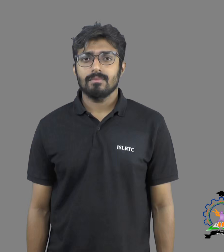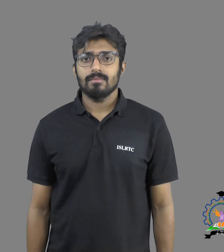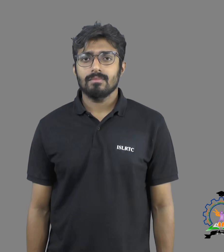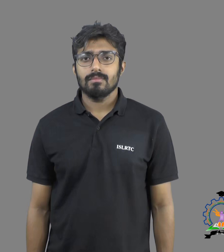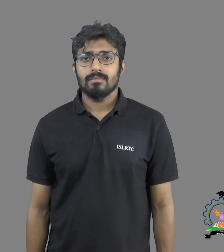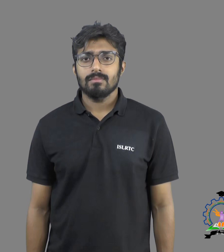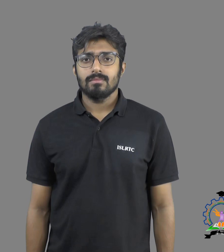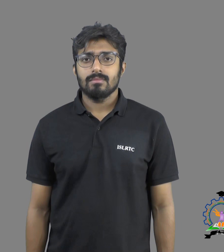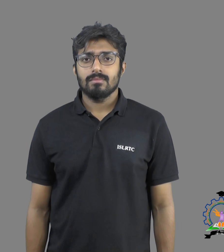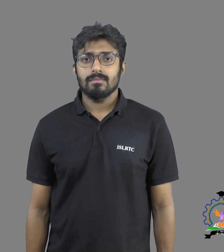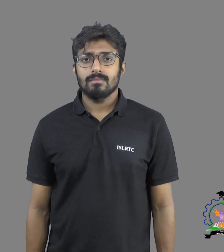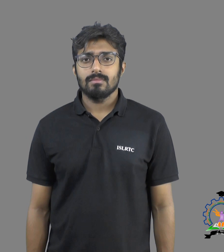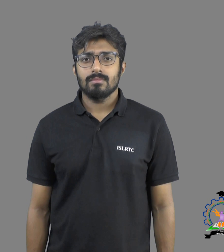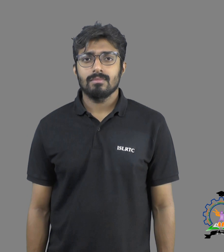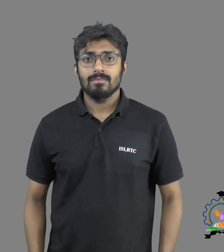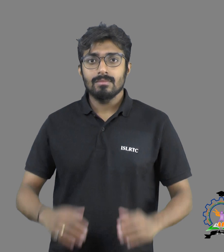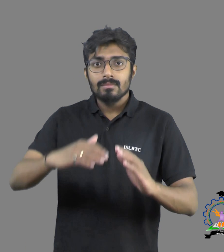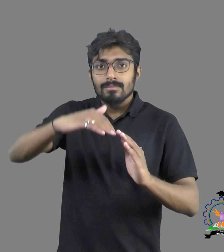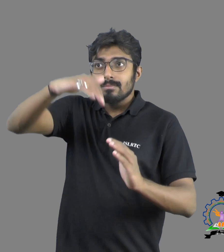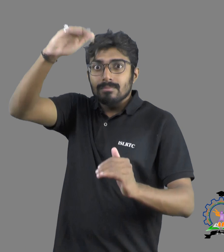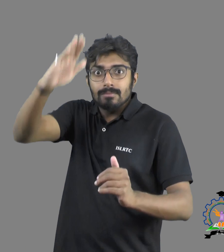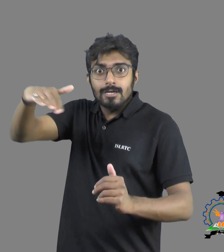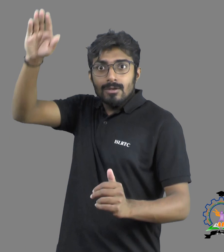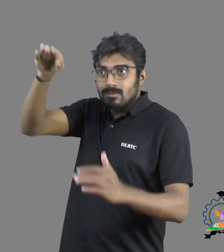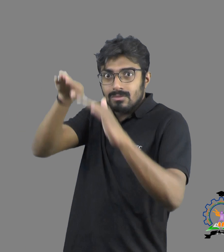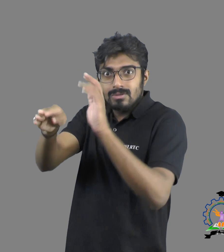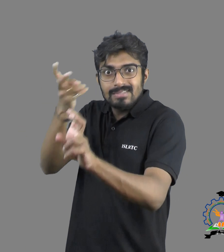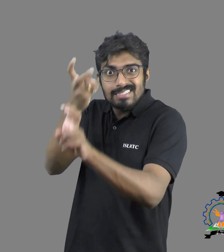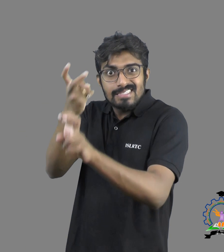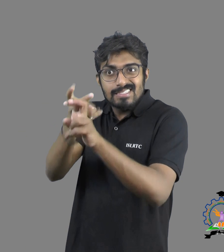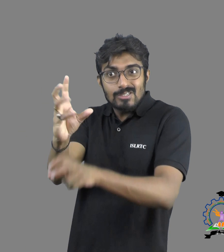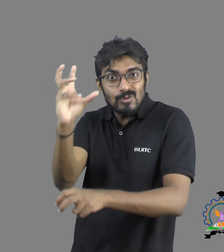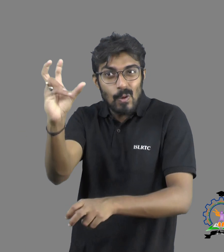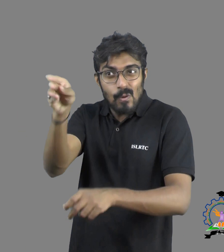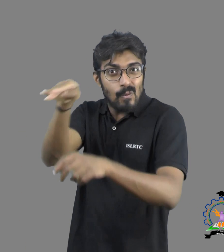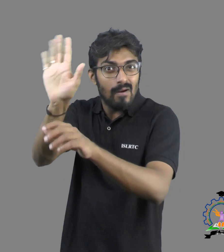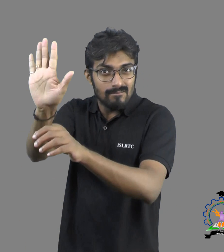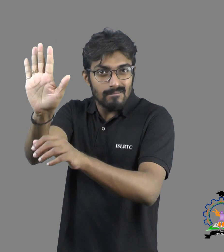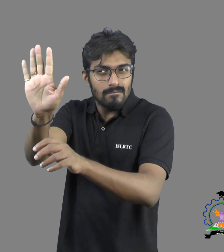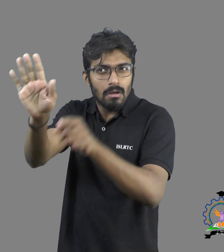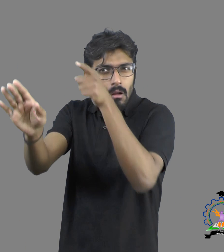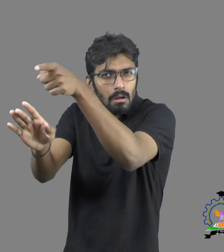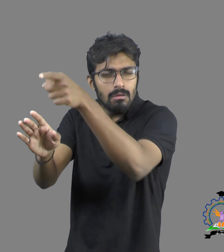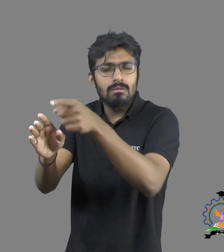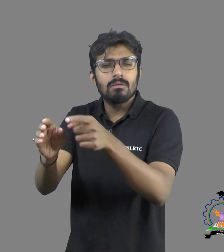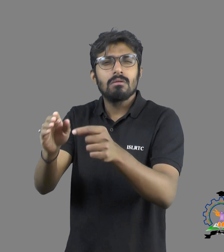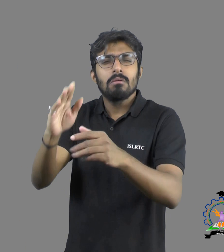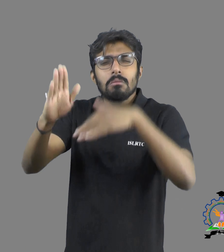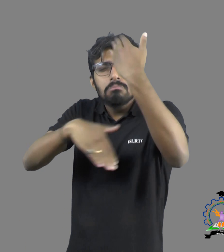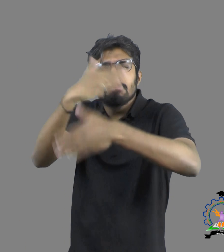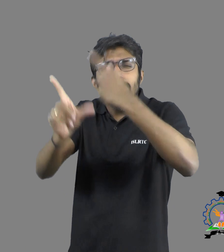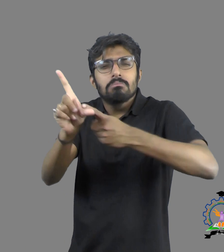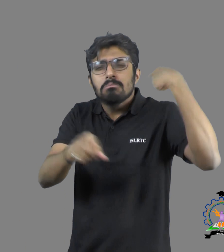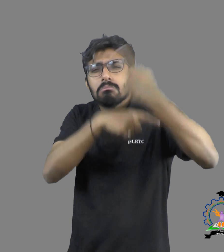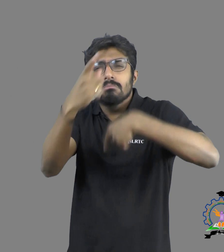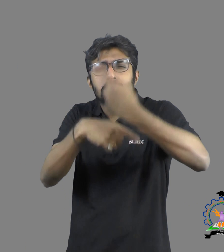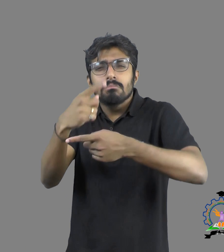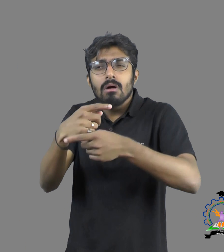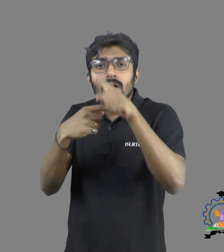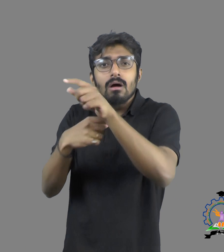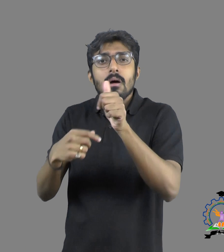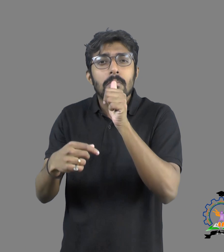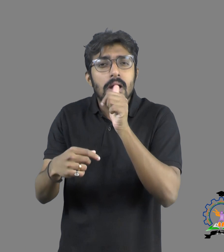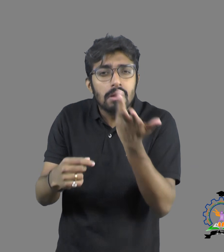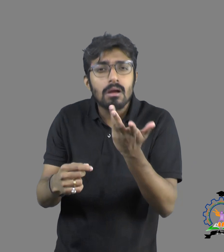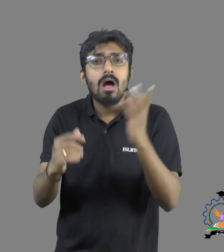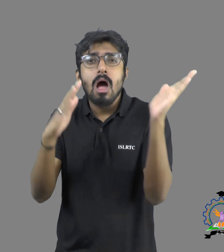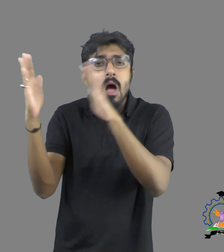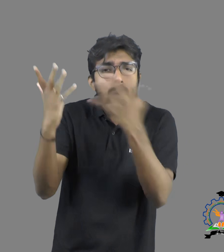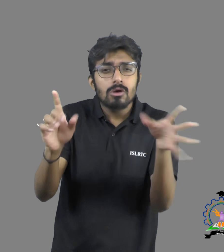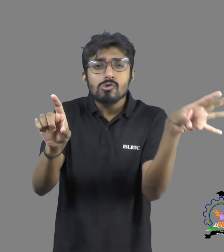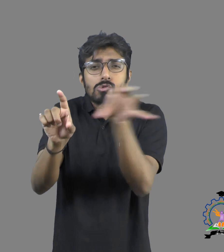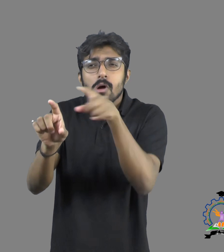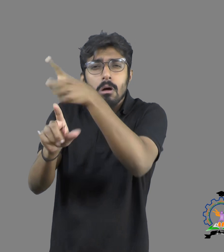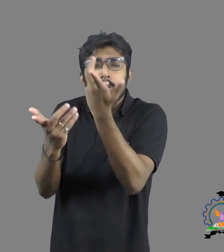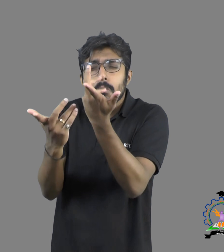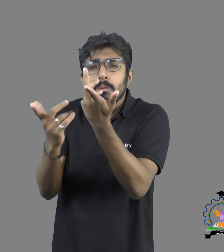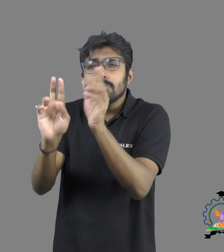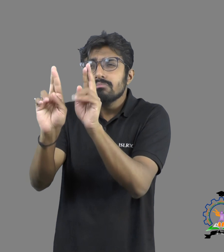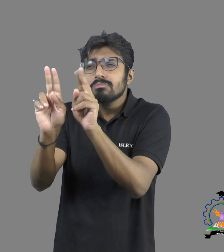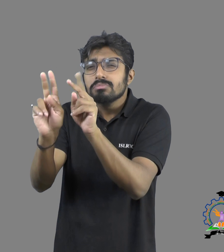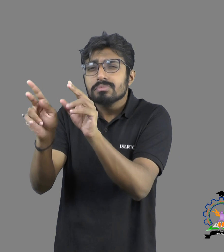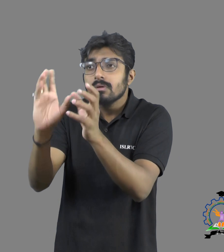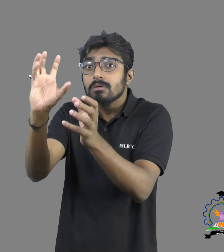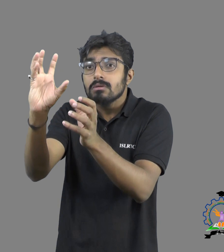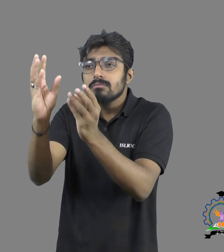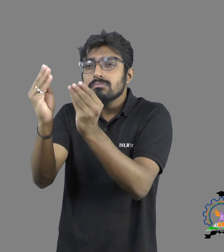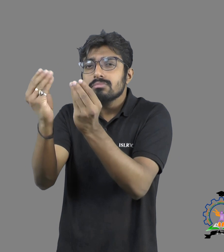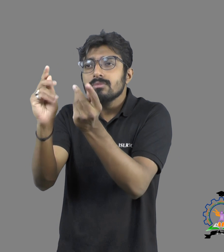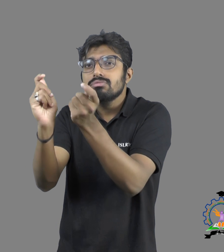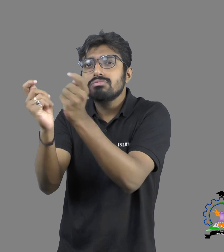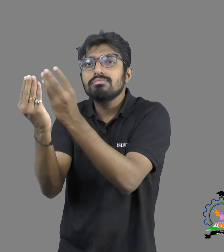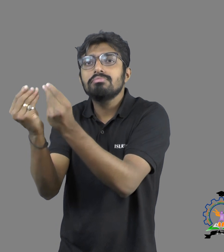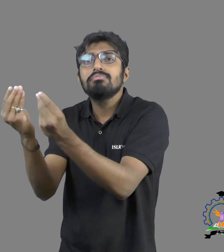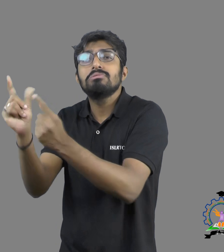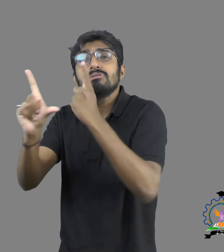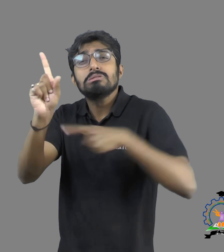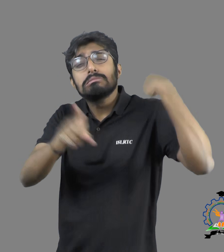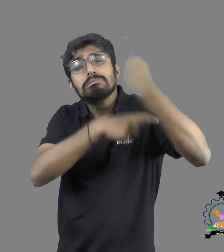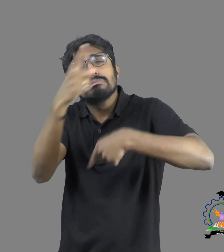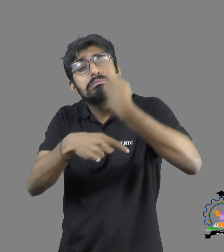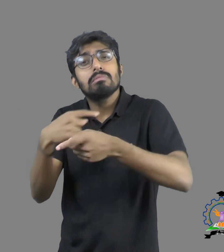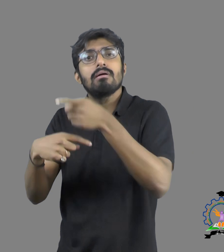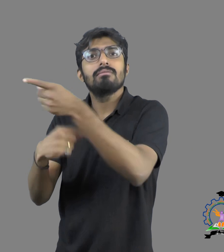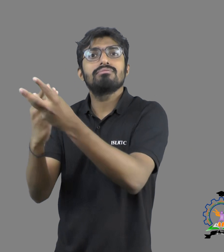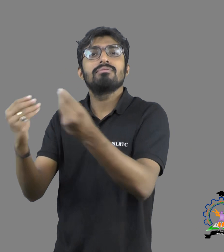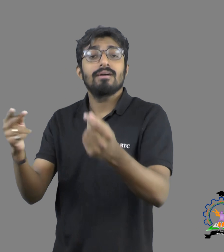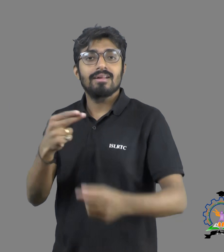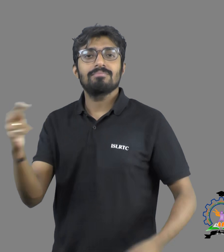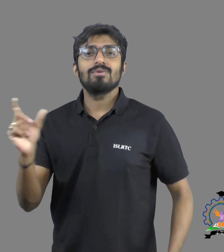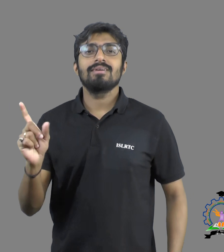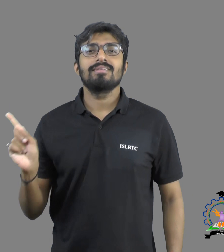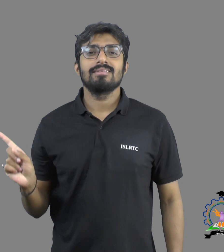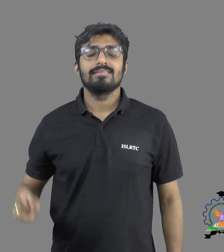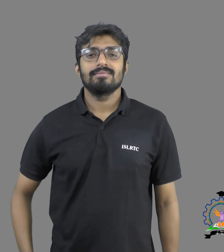Rock Weathering